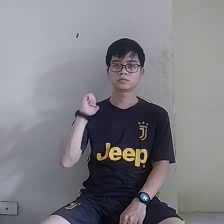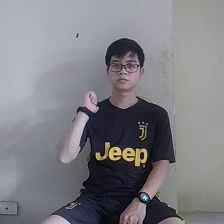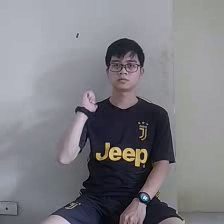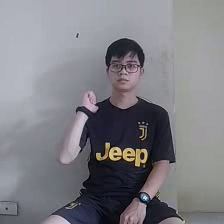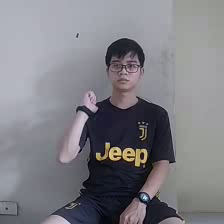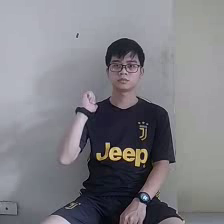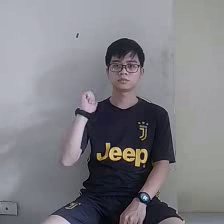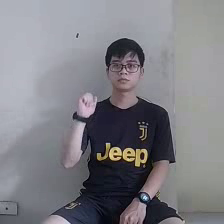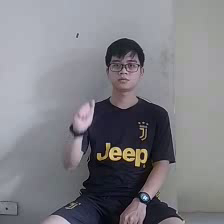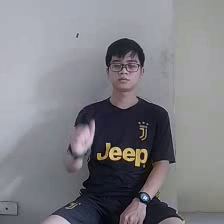Nghỉ ngơi